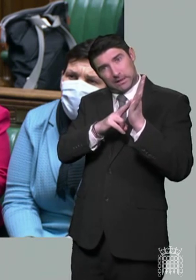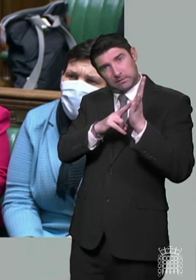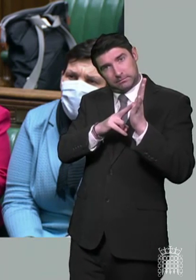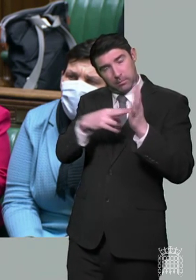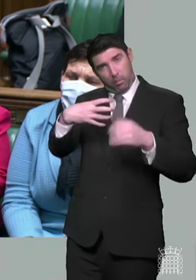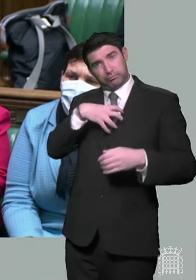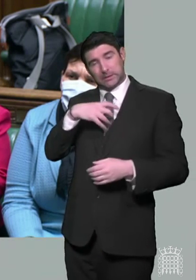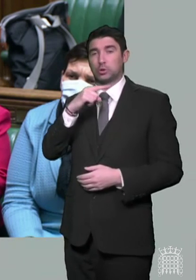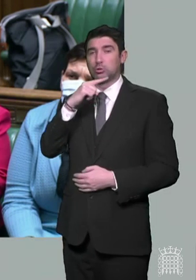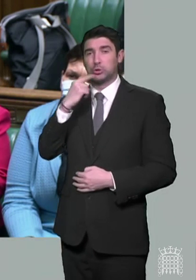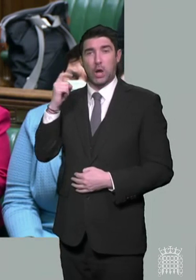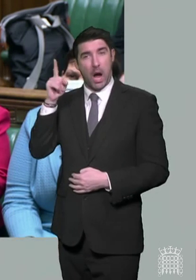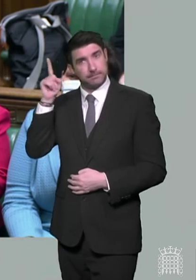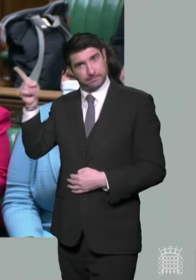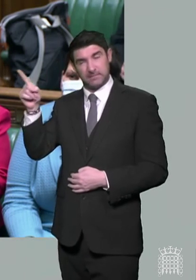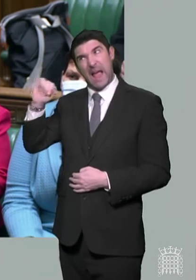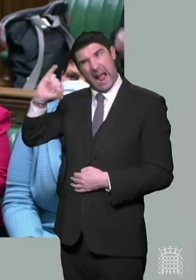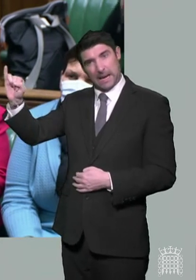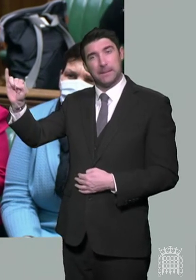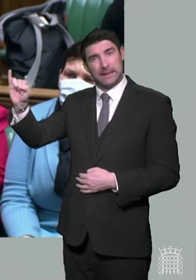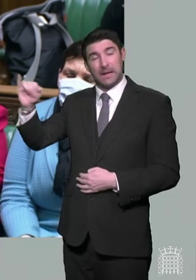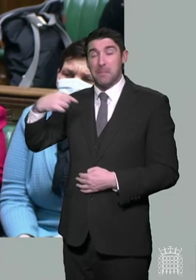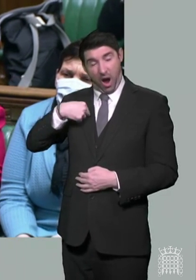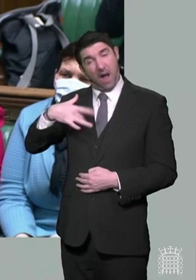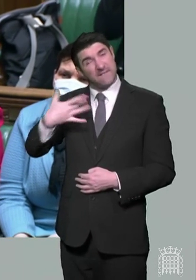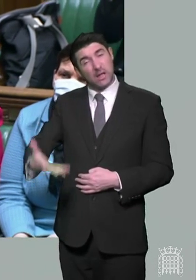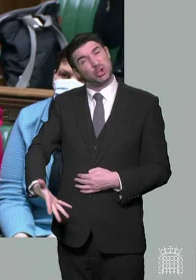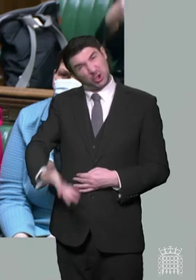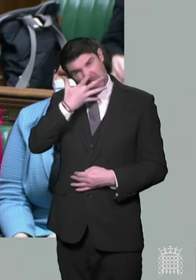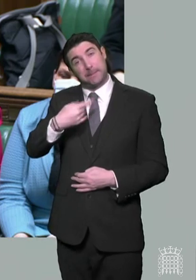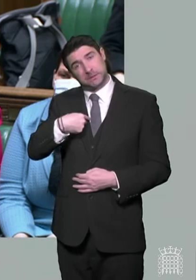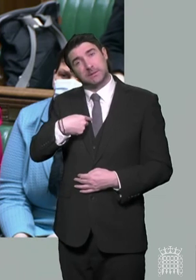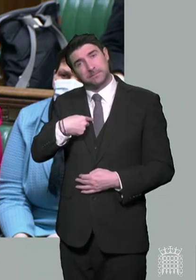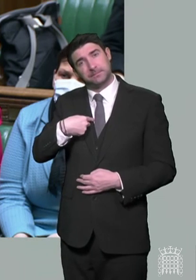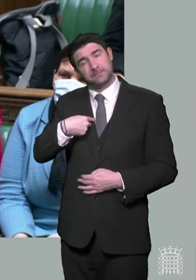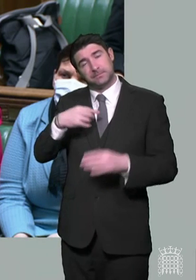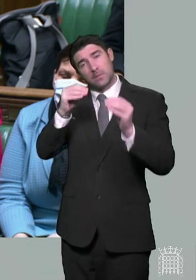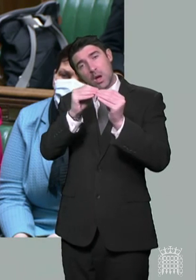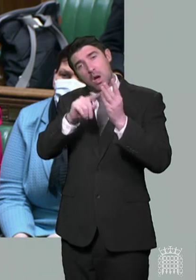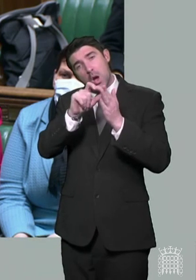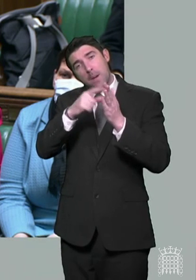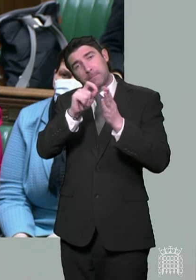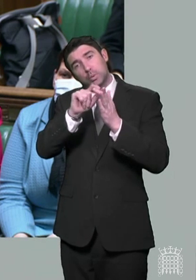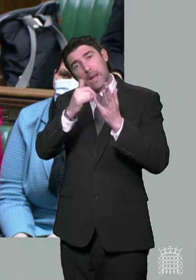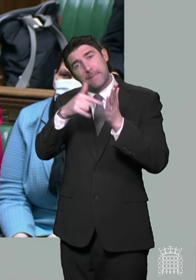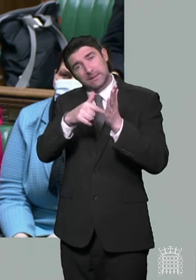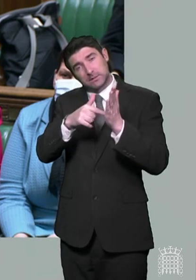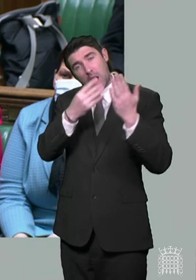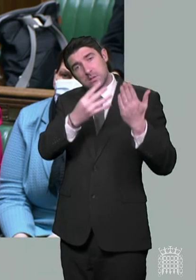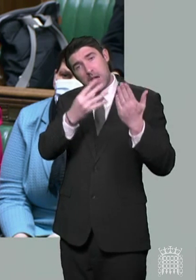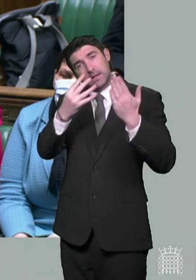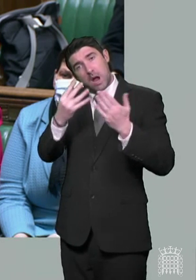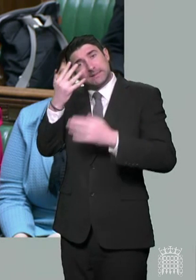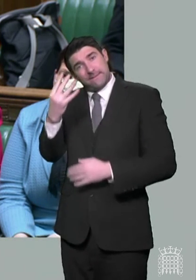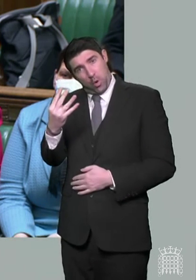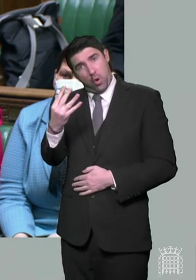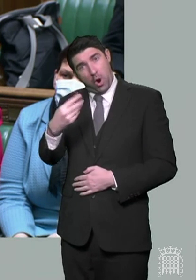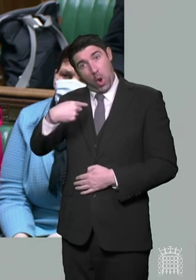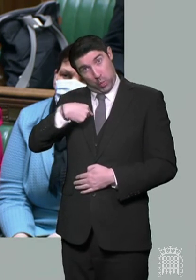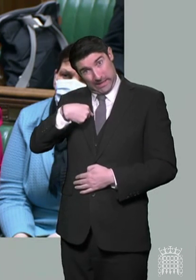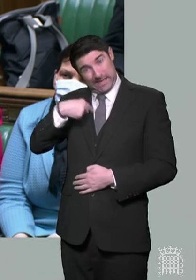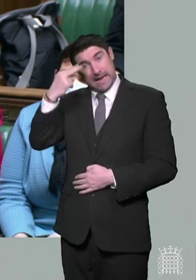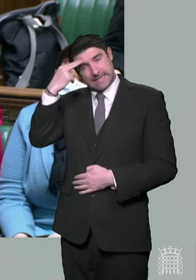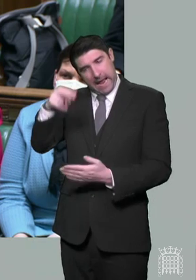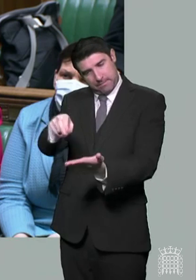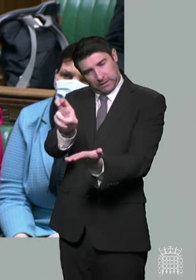The United Kingdom signed the Budapest accord in 1994, guaranteeing the territorial integrity of Ukraine.